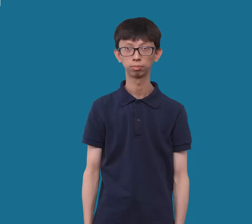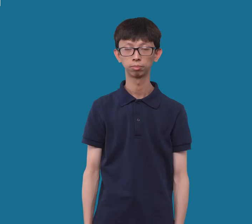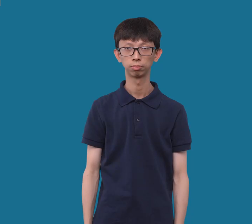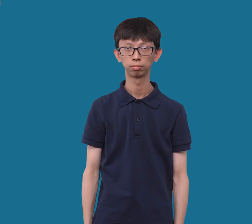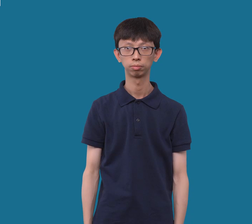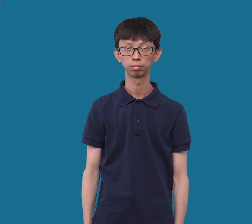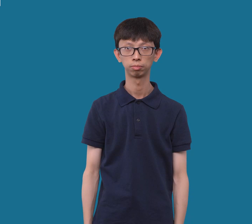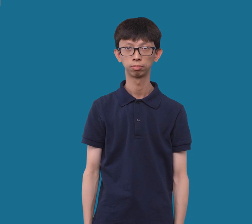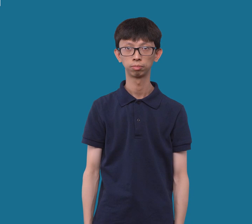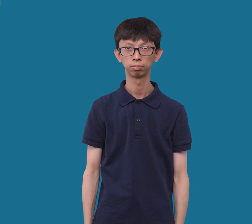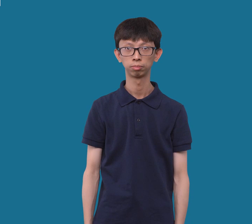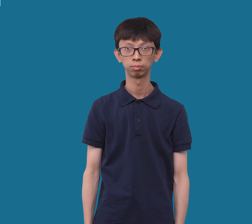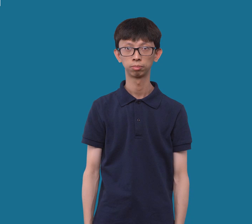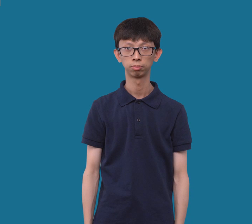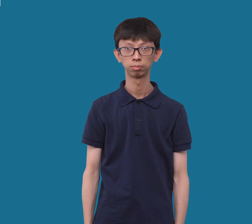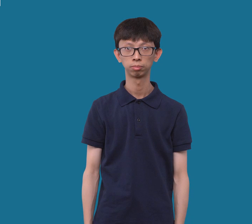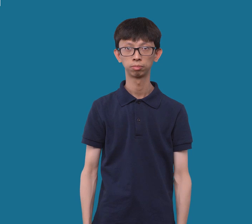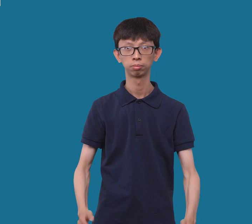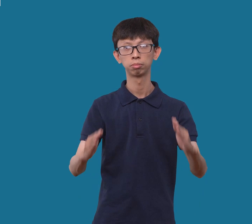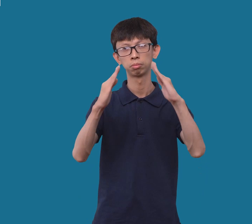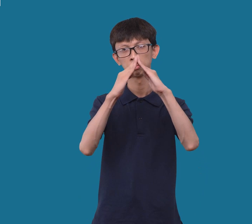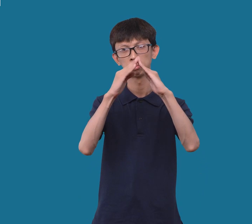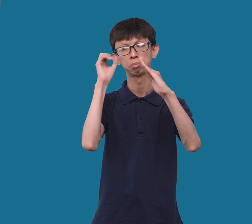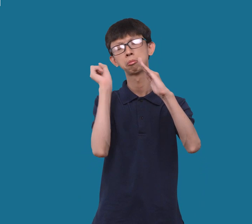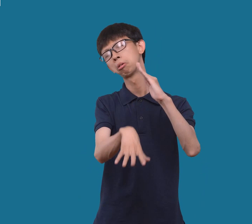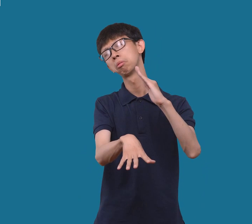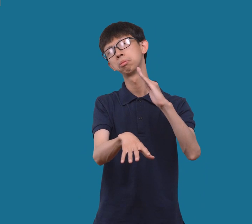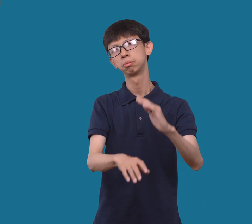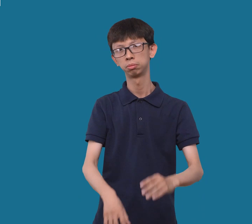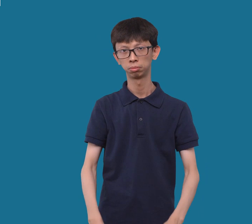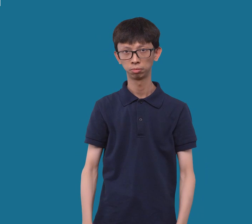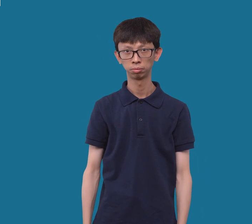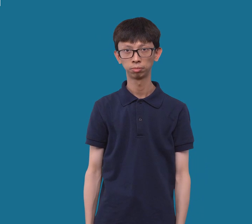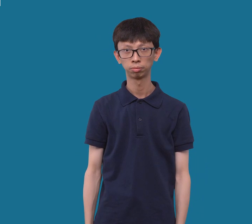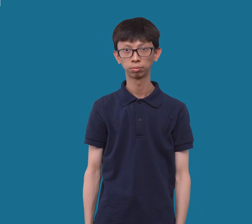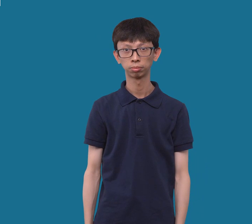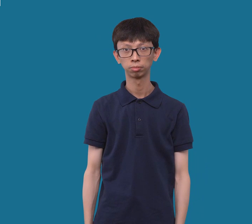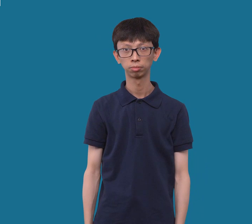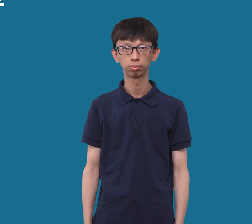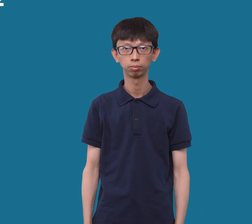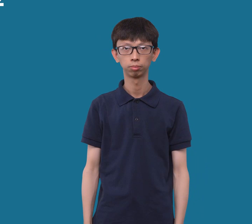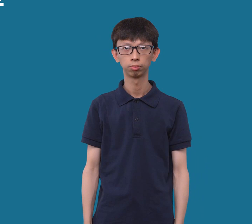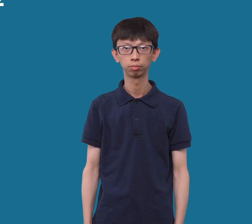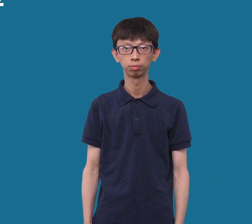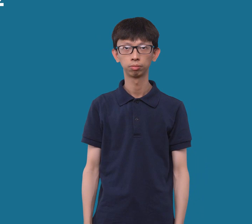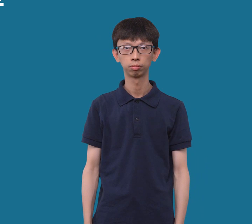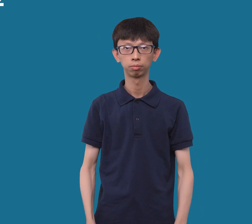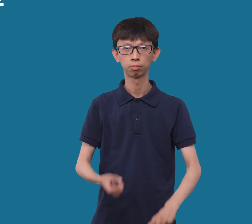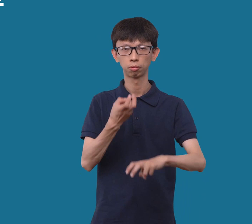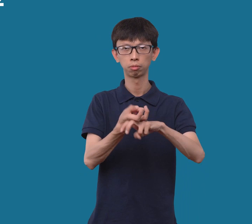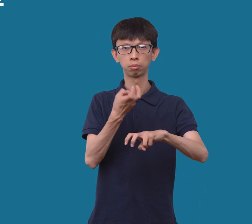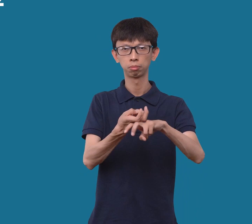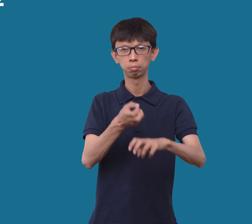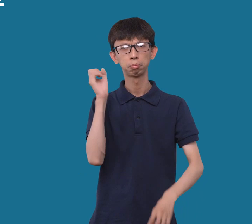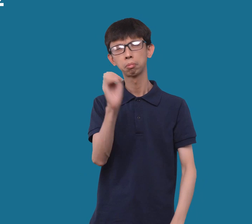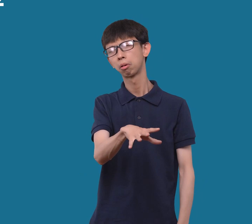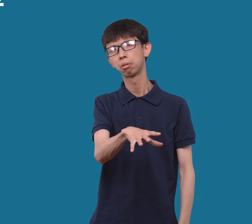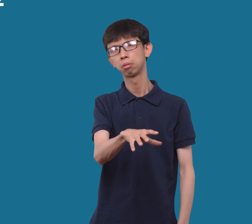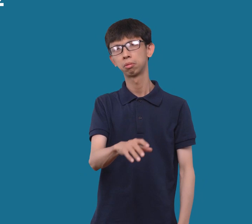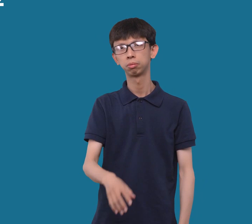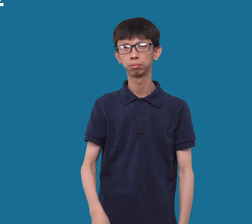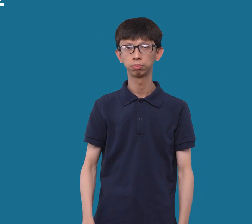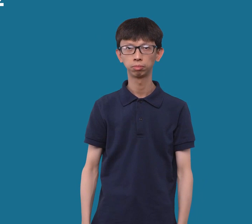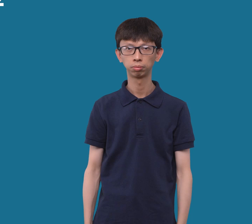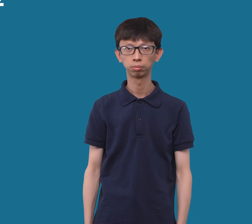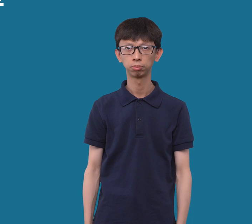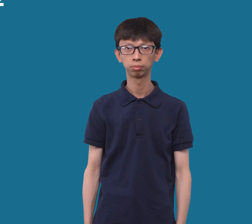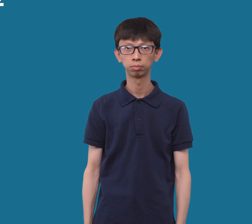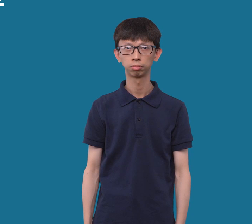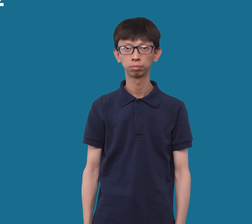bỏ hoang